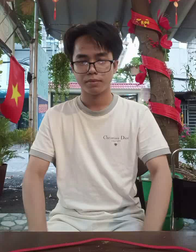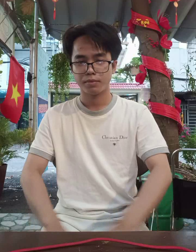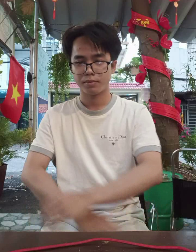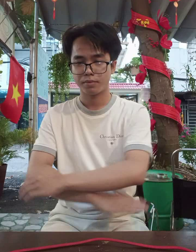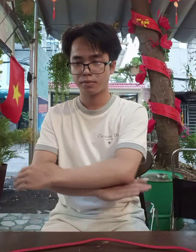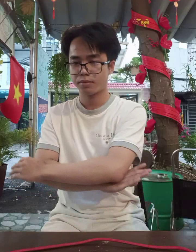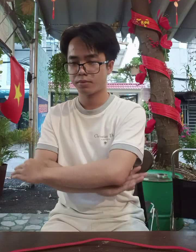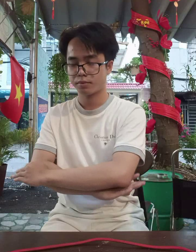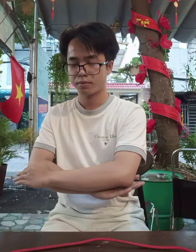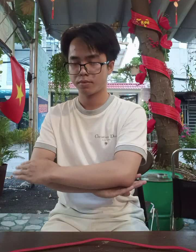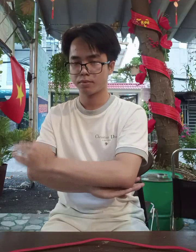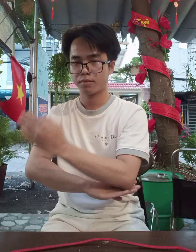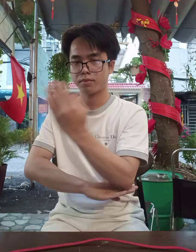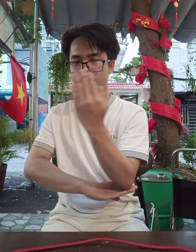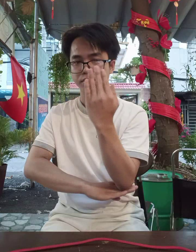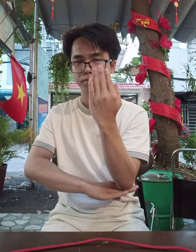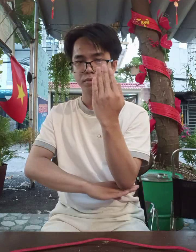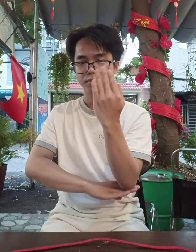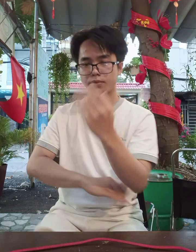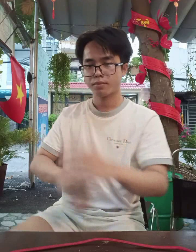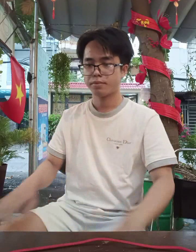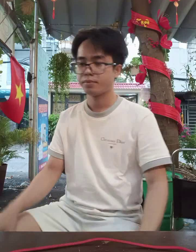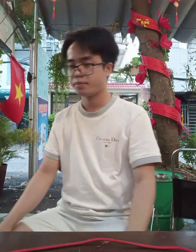buoi sang